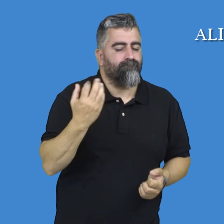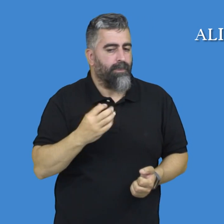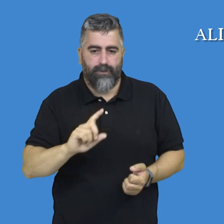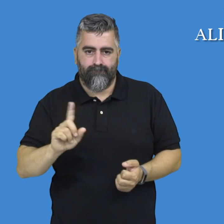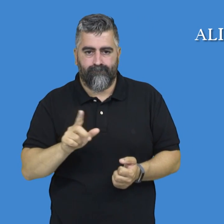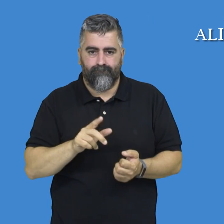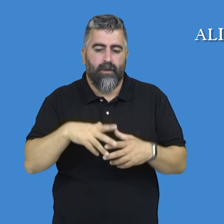no